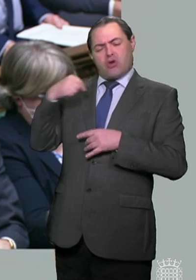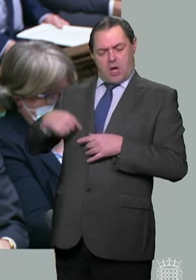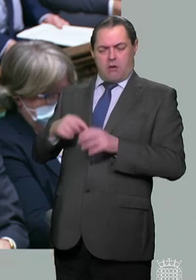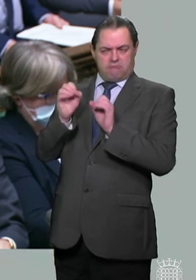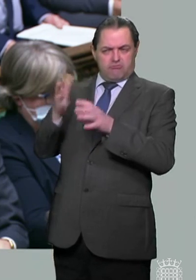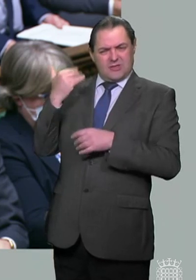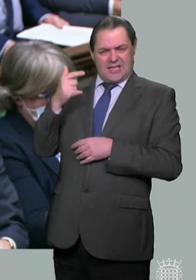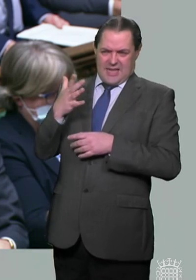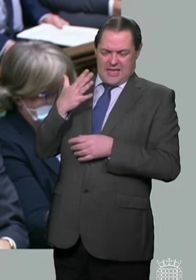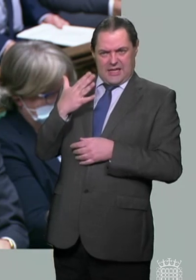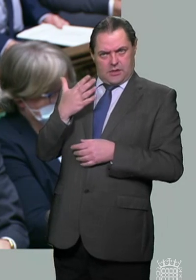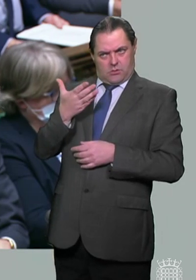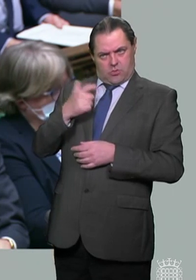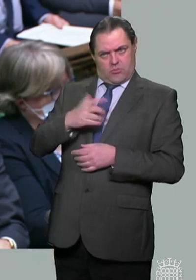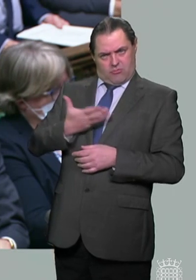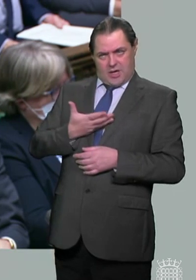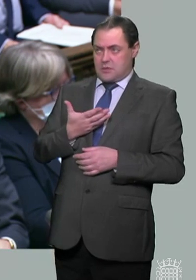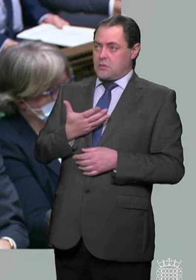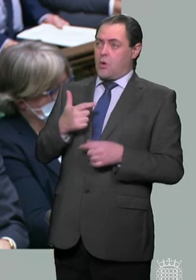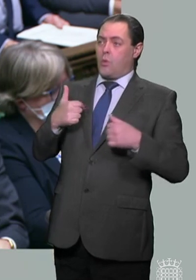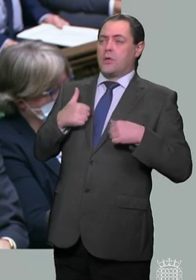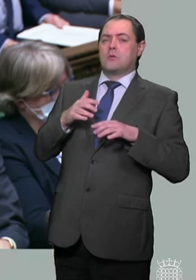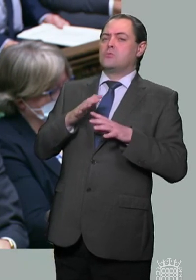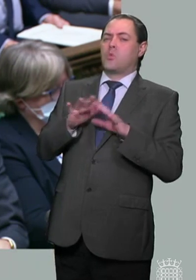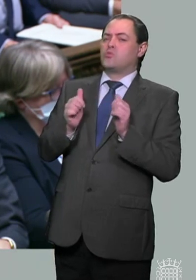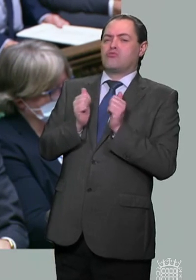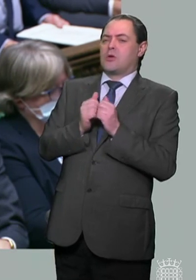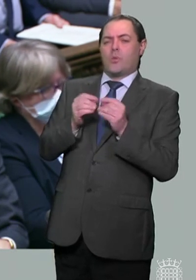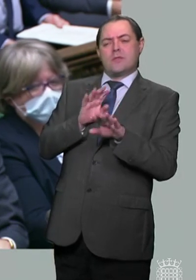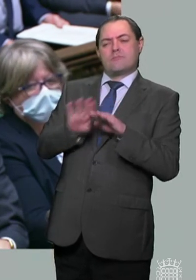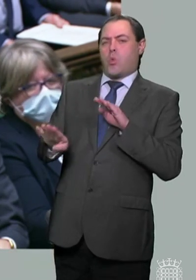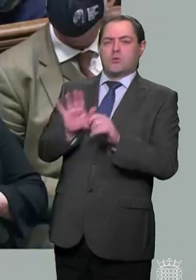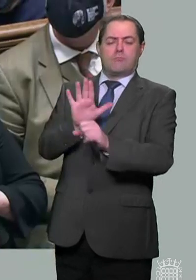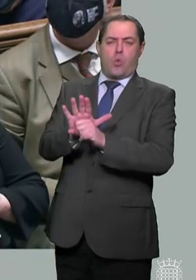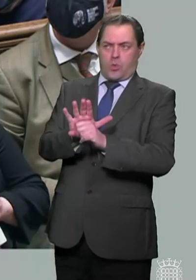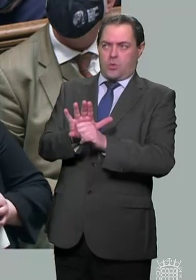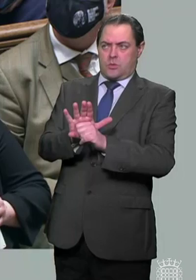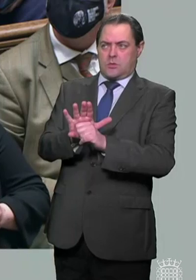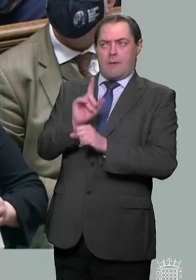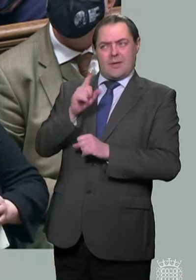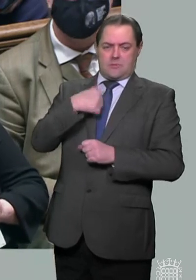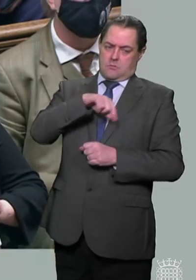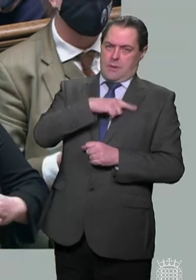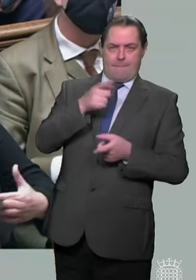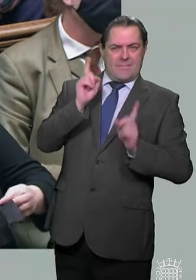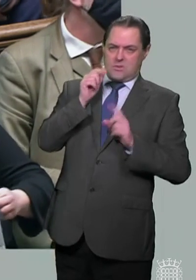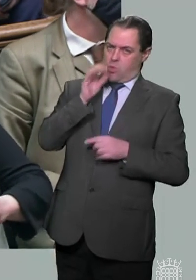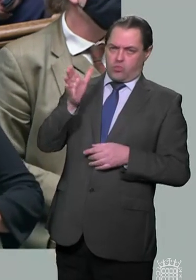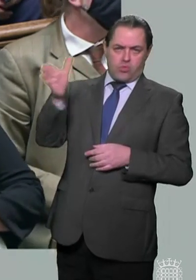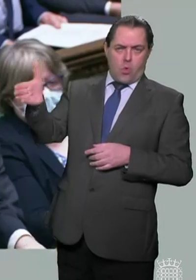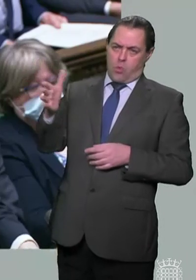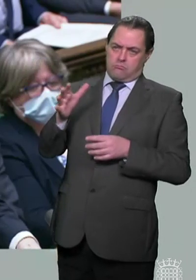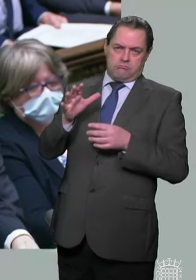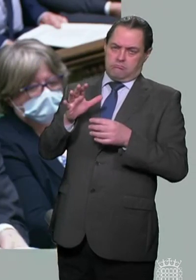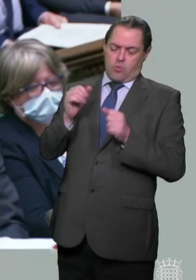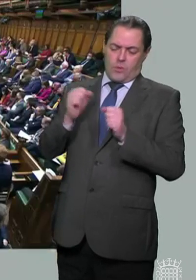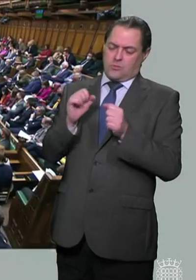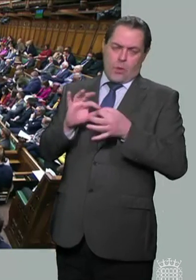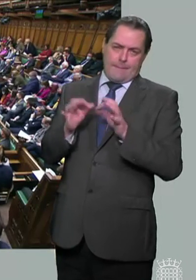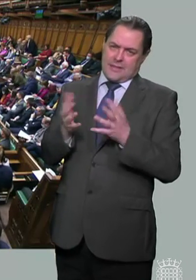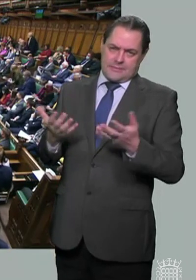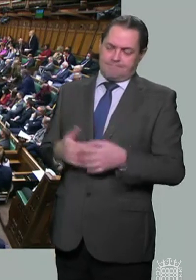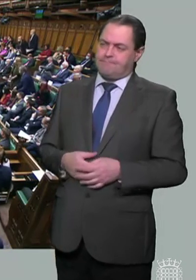As I have said before, we do not support sporting boycotts, but there are certainly no plans for Ministers to attend the winter Olympics.